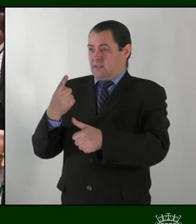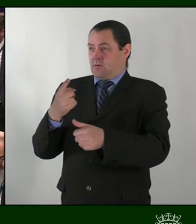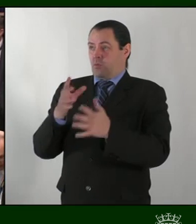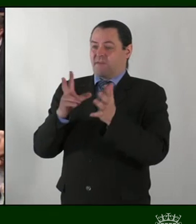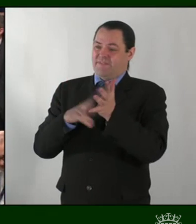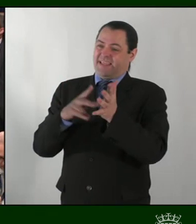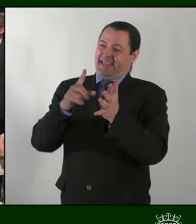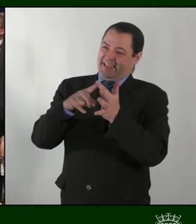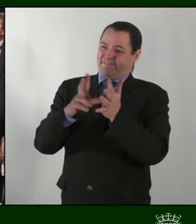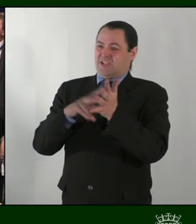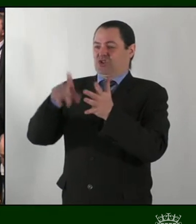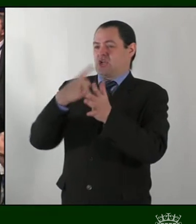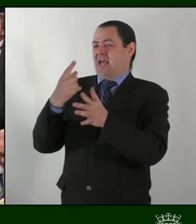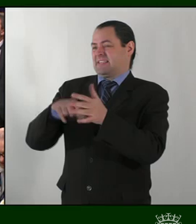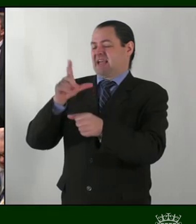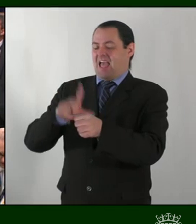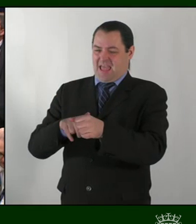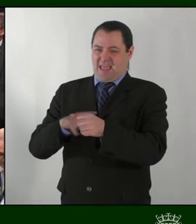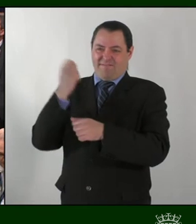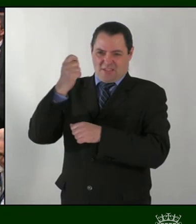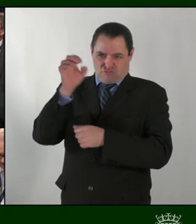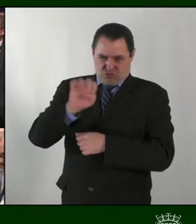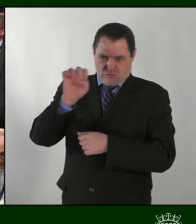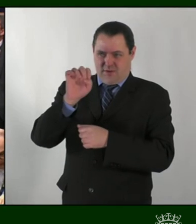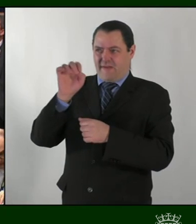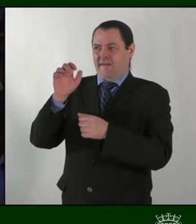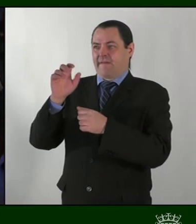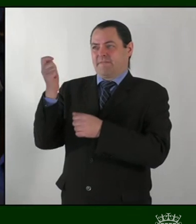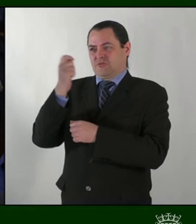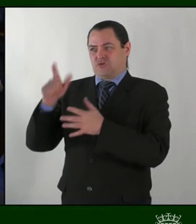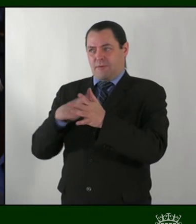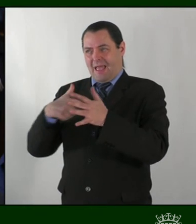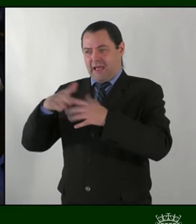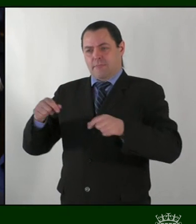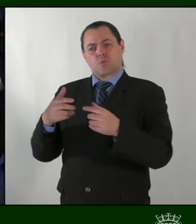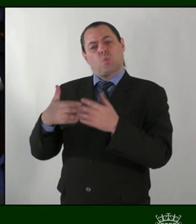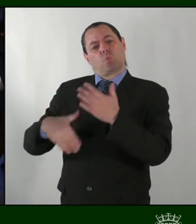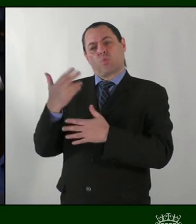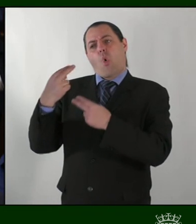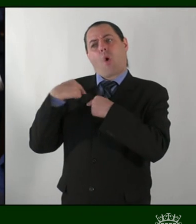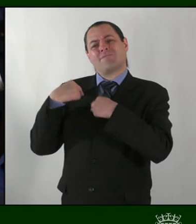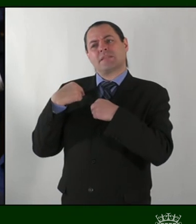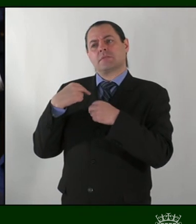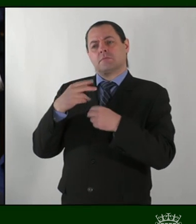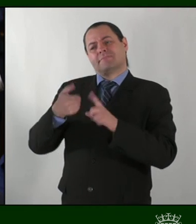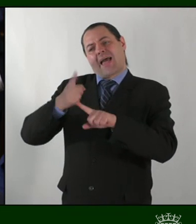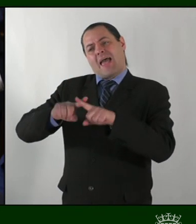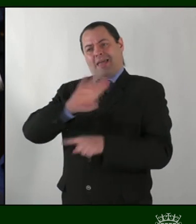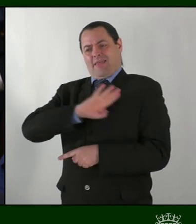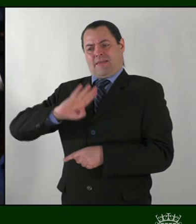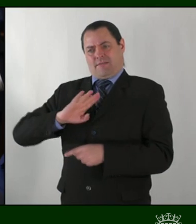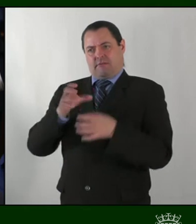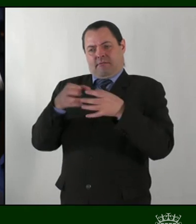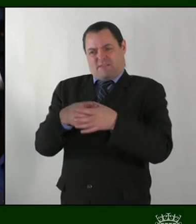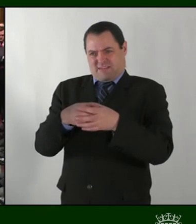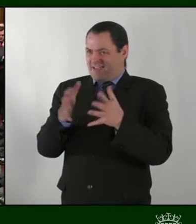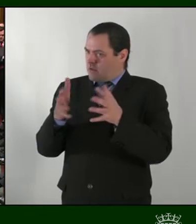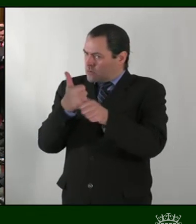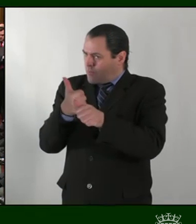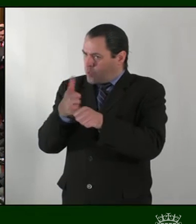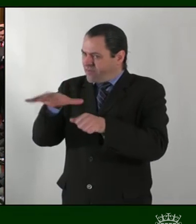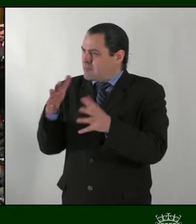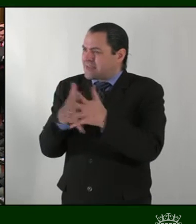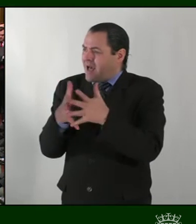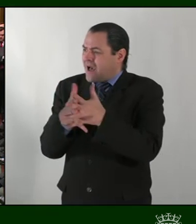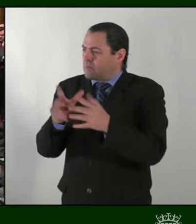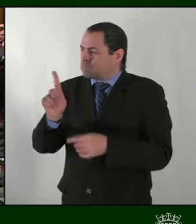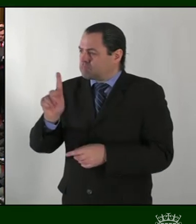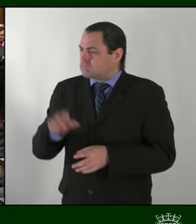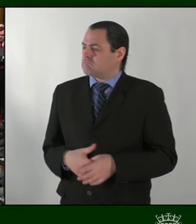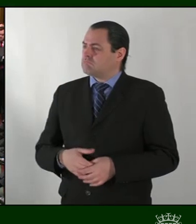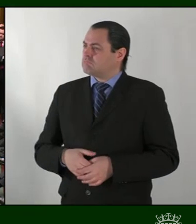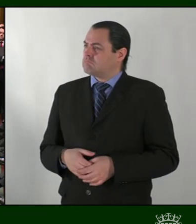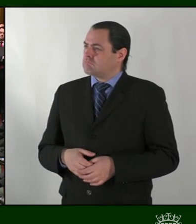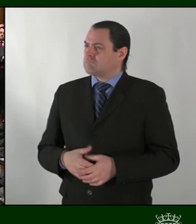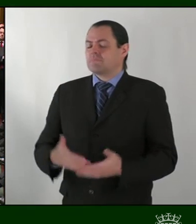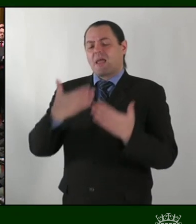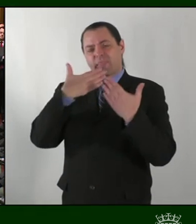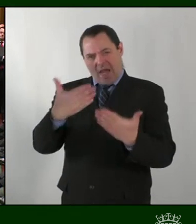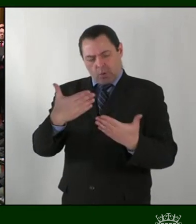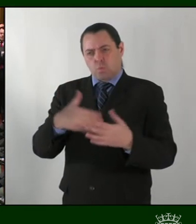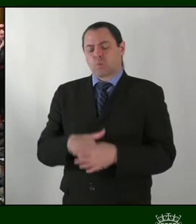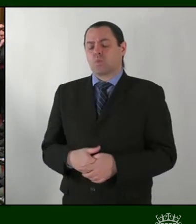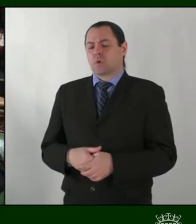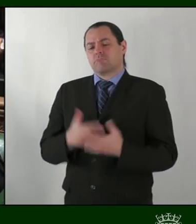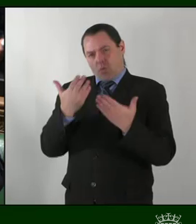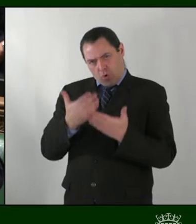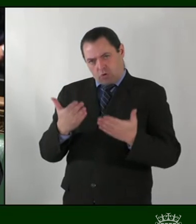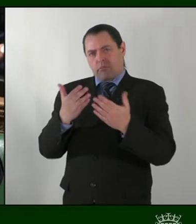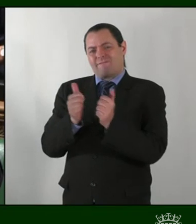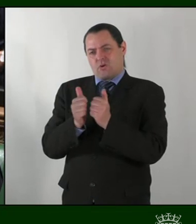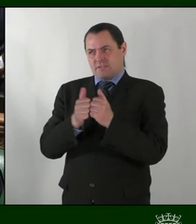As we honour those who have served our country, will my right honourable Friend outline how his new Office for Veterans Affairs is giving our veterans and their families the support they deserve?